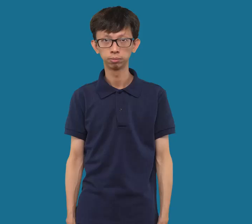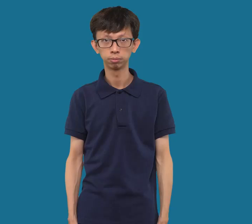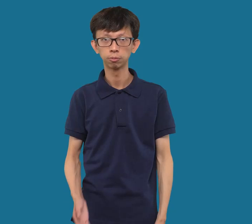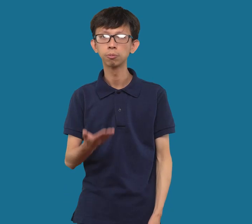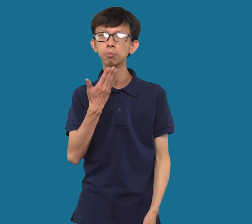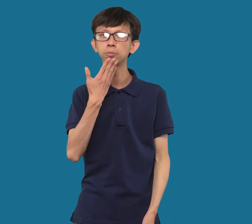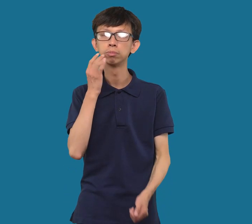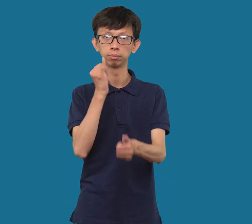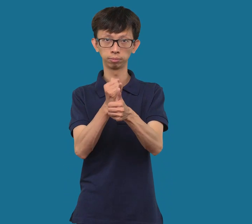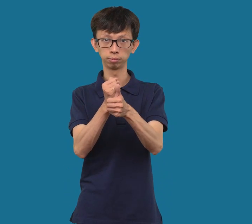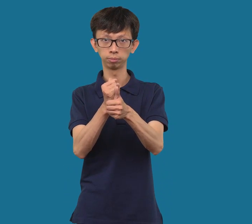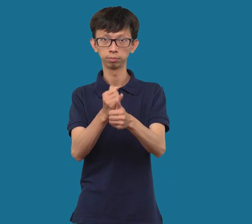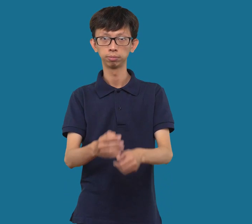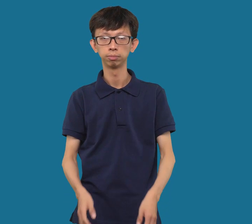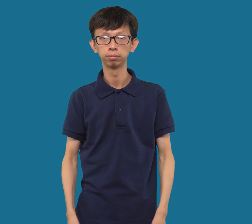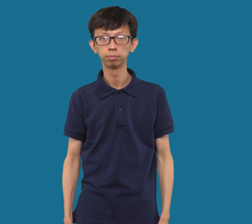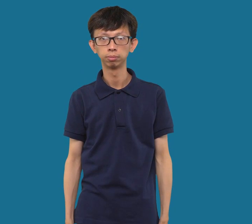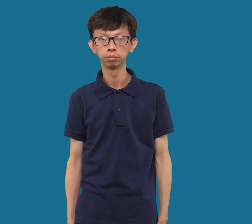bố dượng